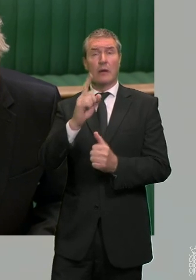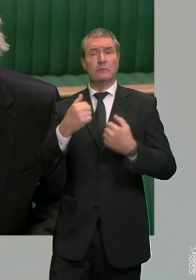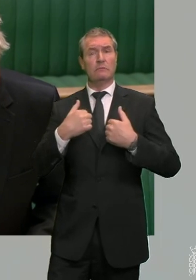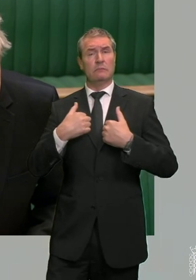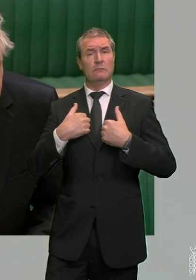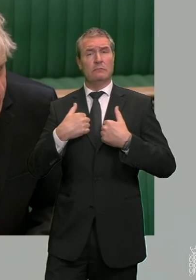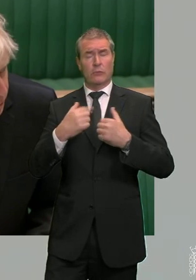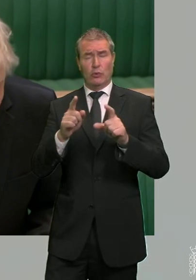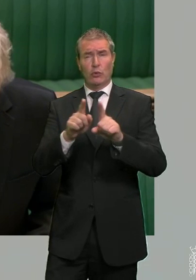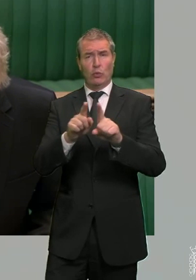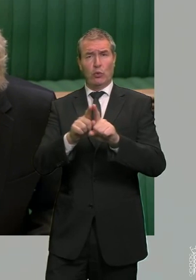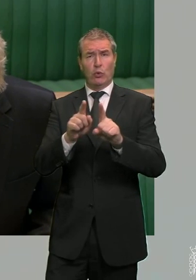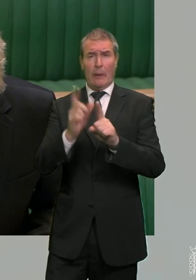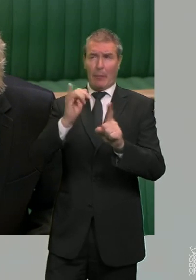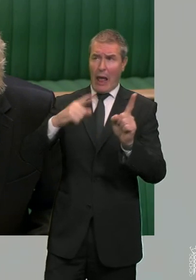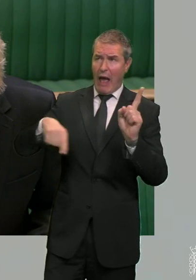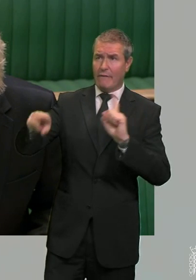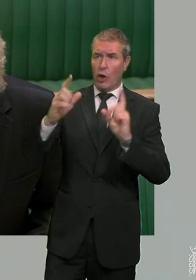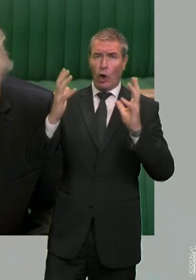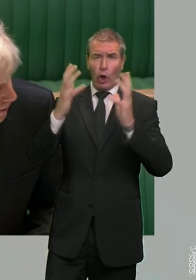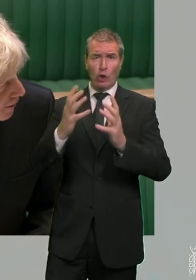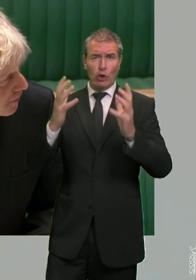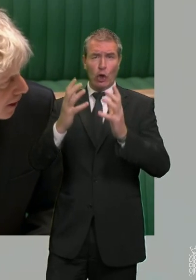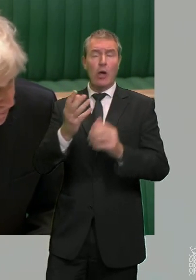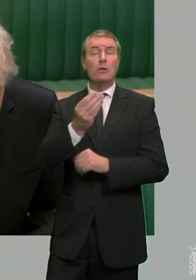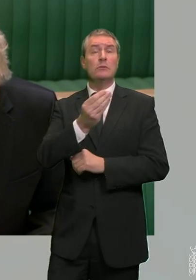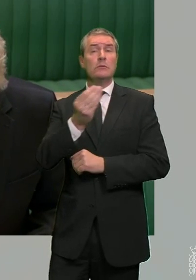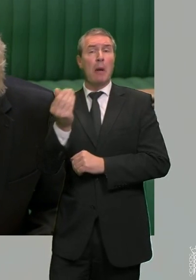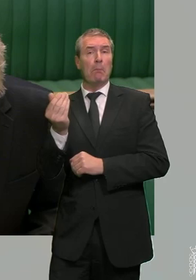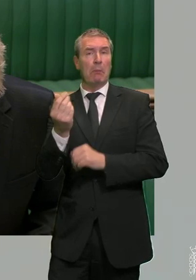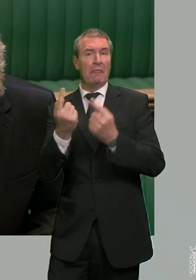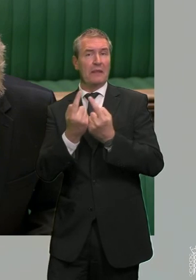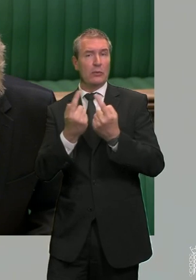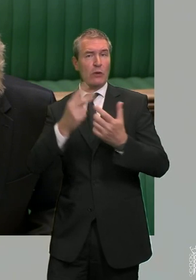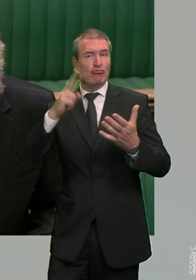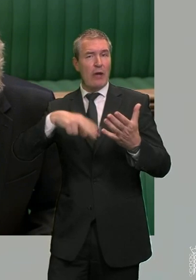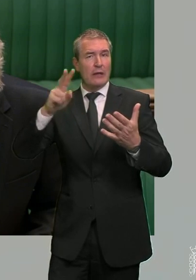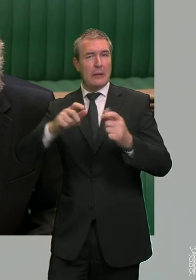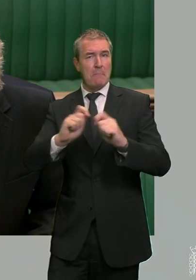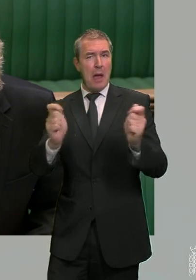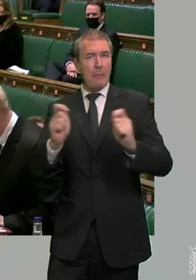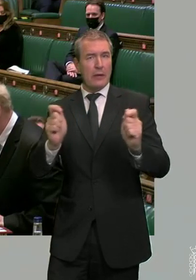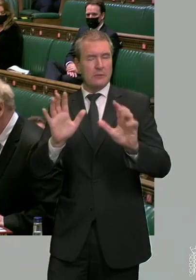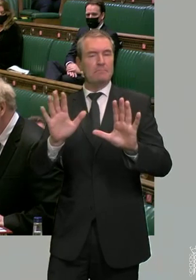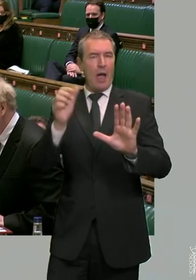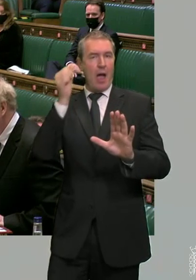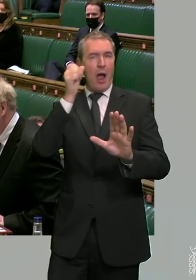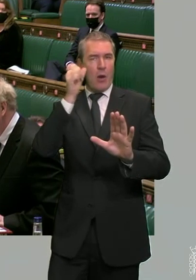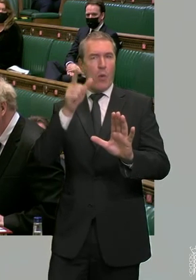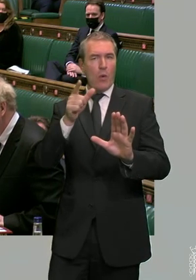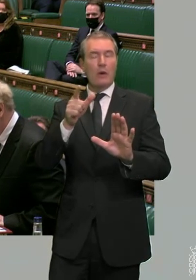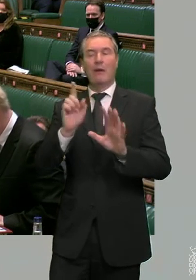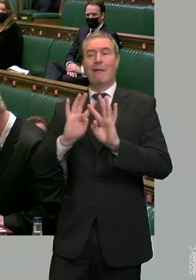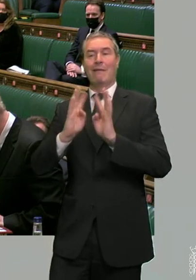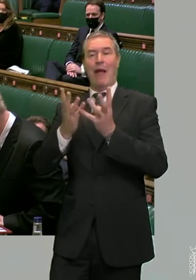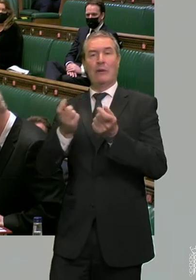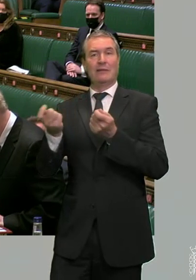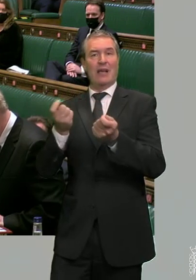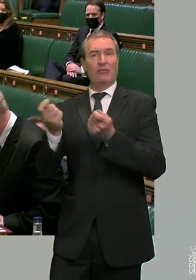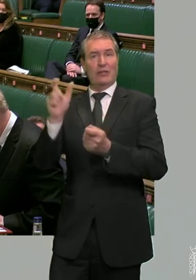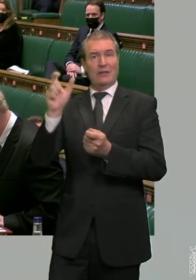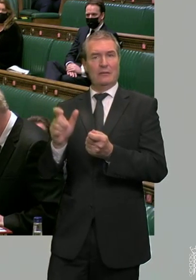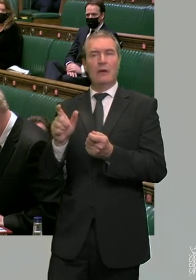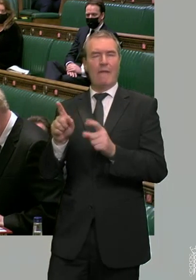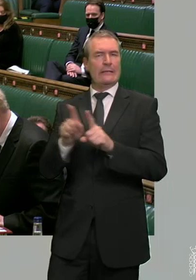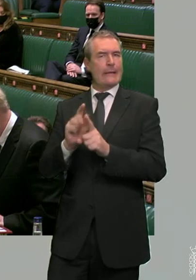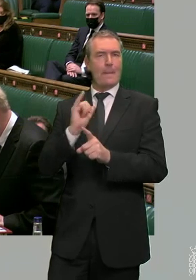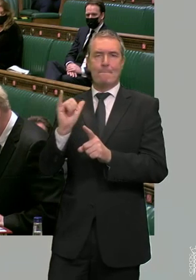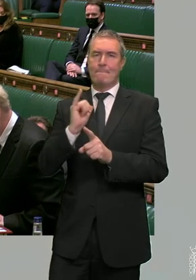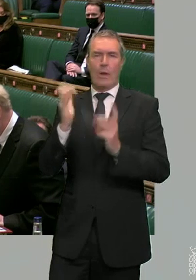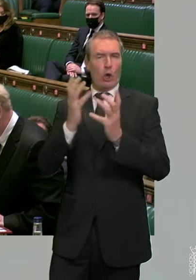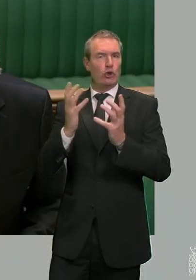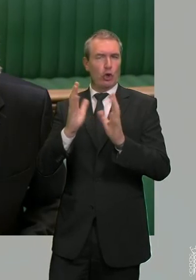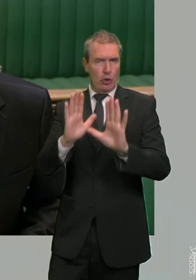I share the widespread concern about some of the stuff we are reading at the moment, and I know that the Cabinet Secretary shares my concern as well.